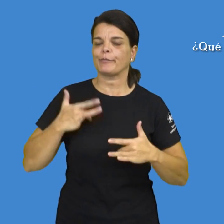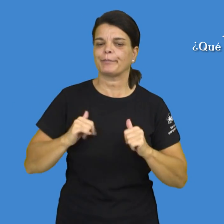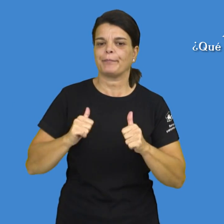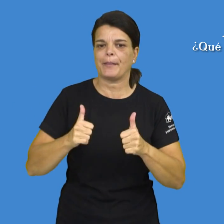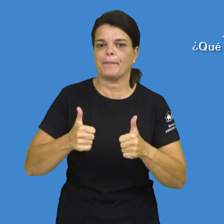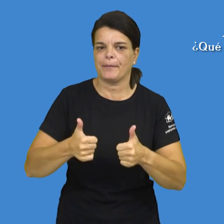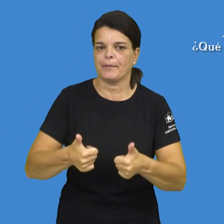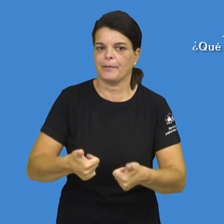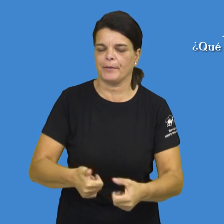empezar